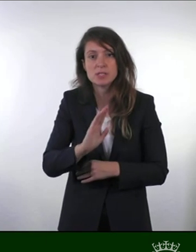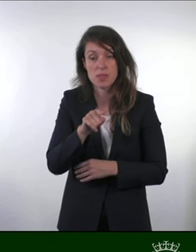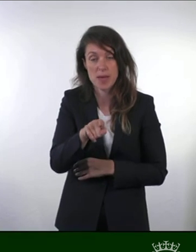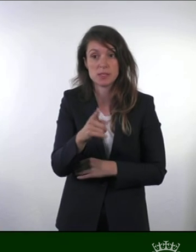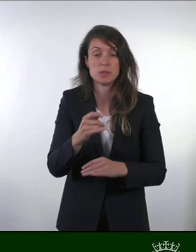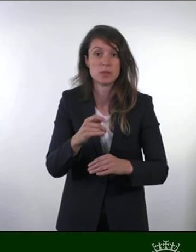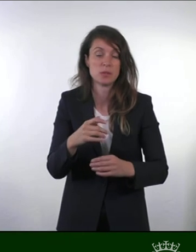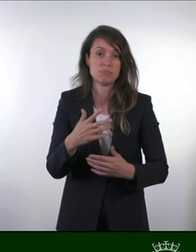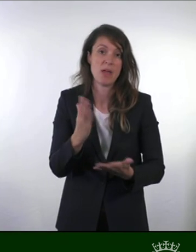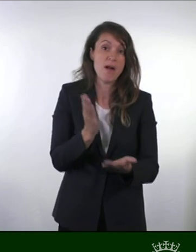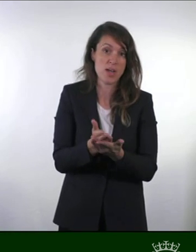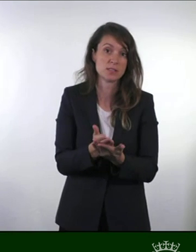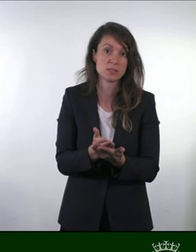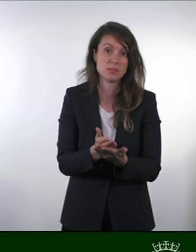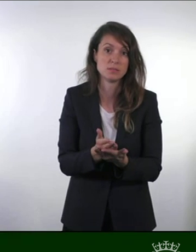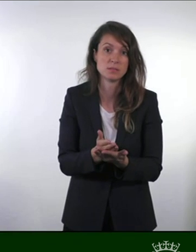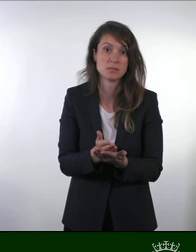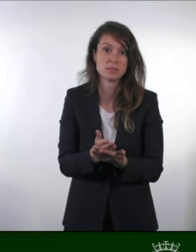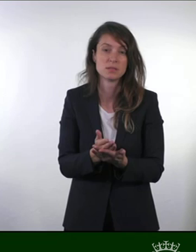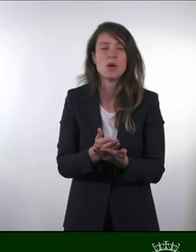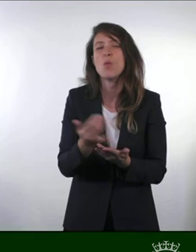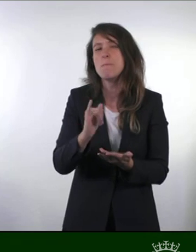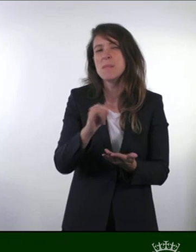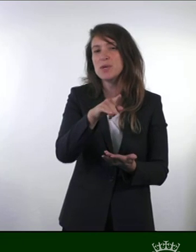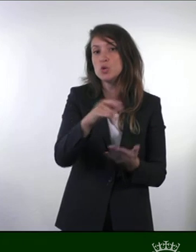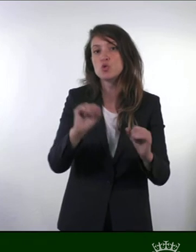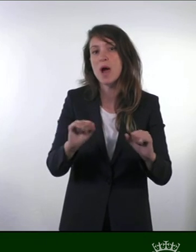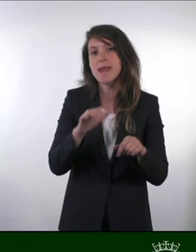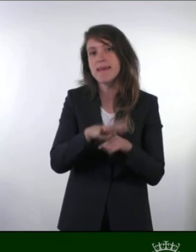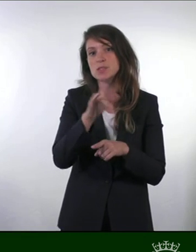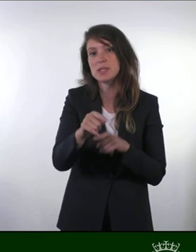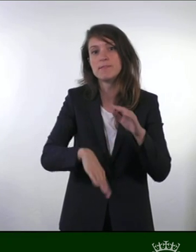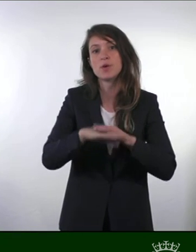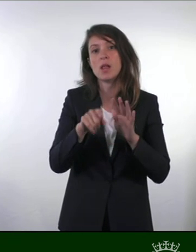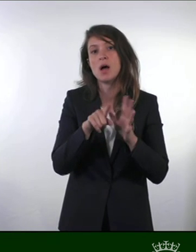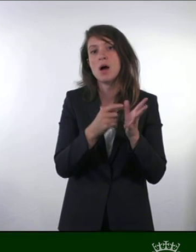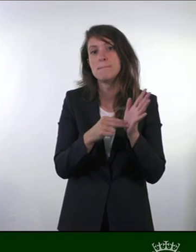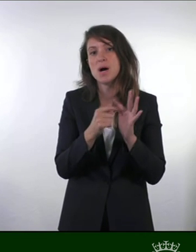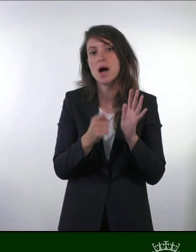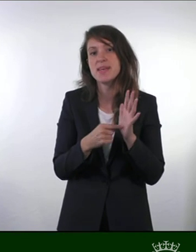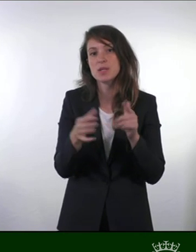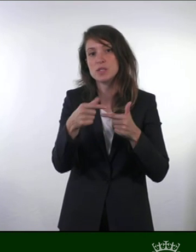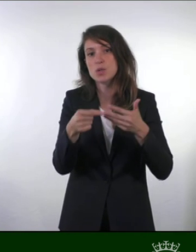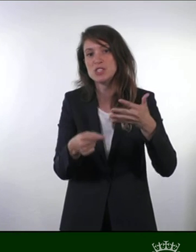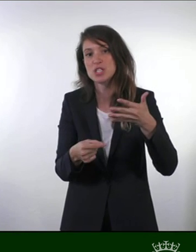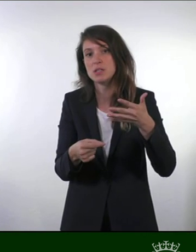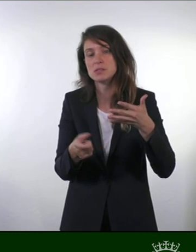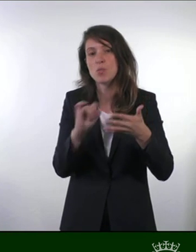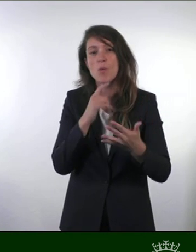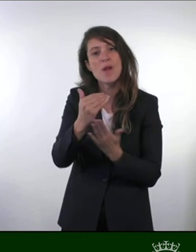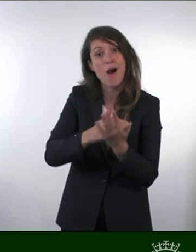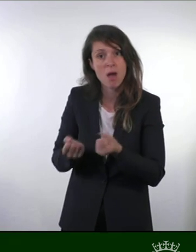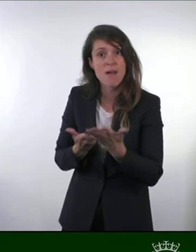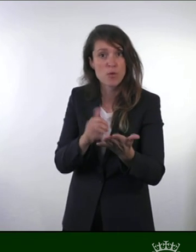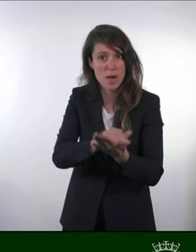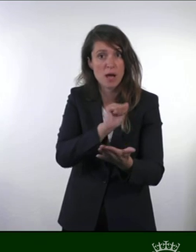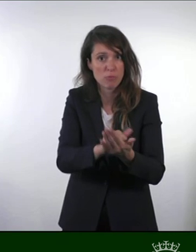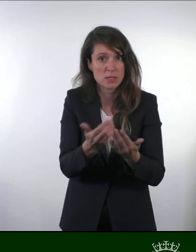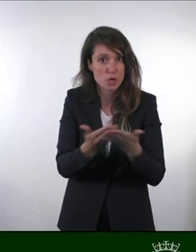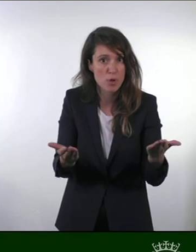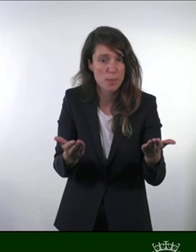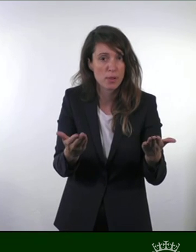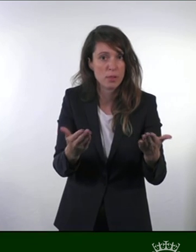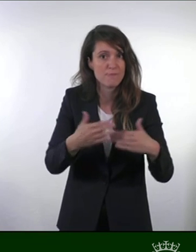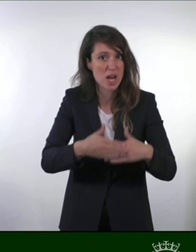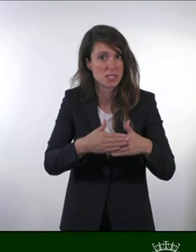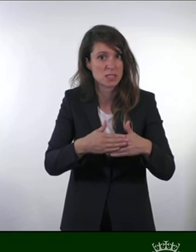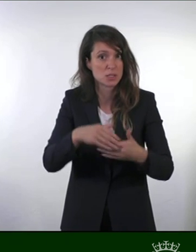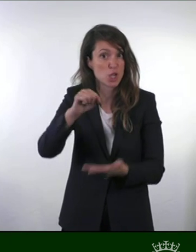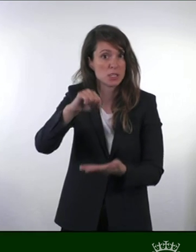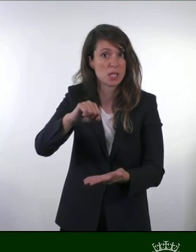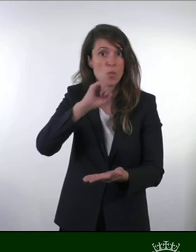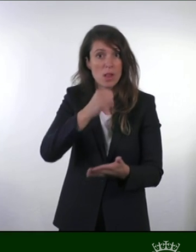The right honourable Gentleman should wait till next week to have the full Barnett consequentials for what we are outlining from my right honourable Friend the Chancellor.